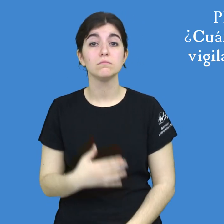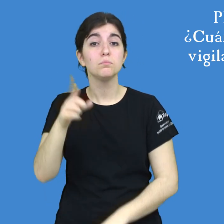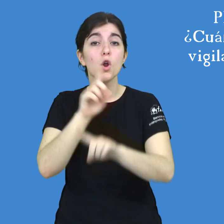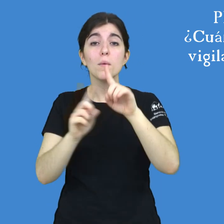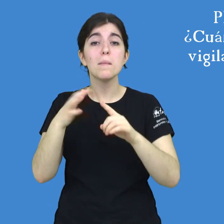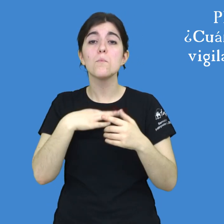problema